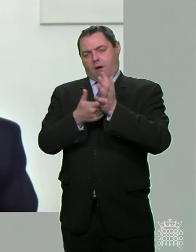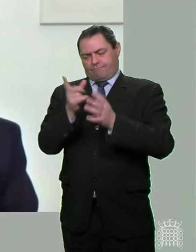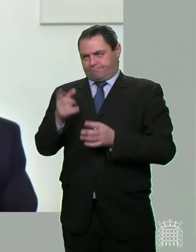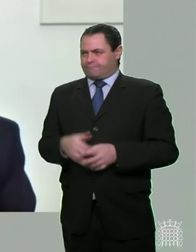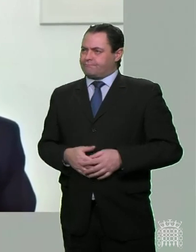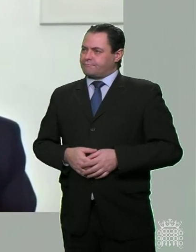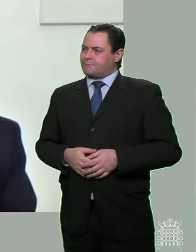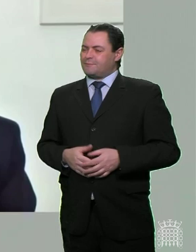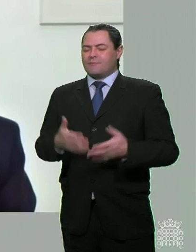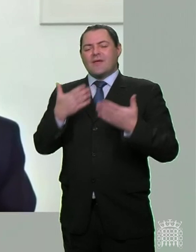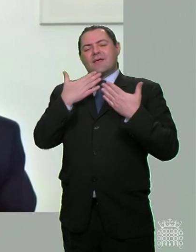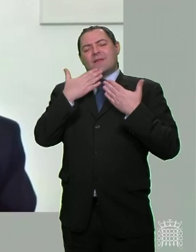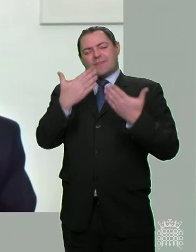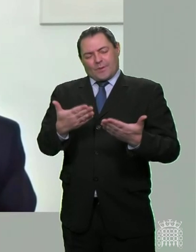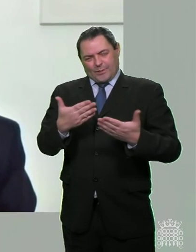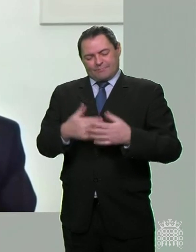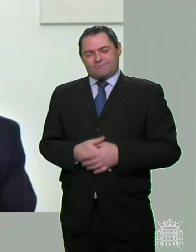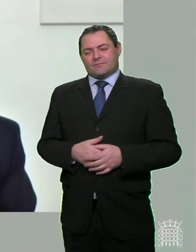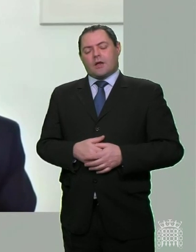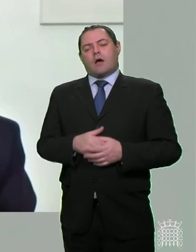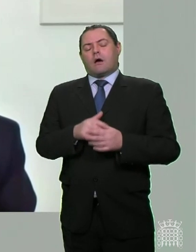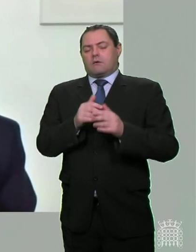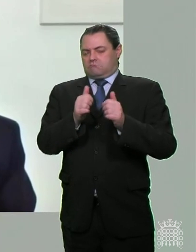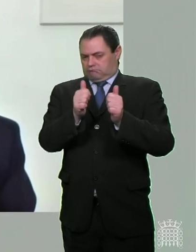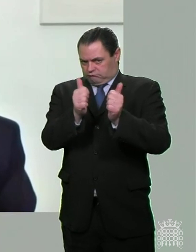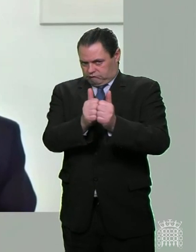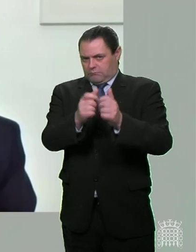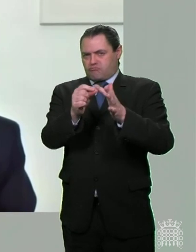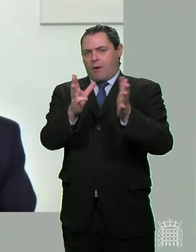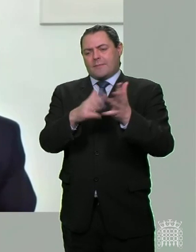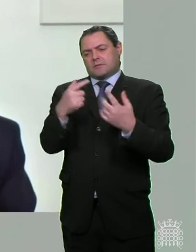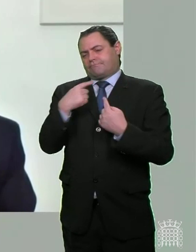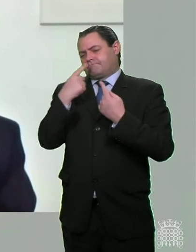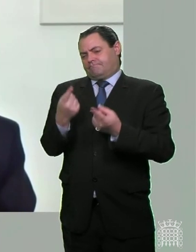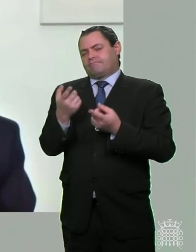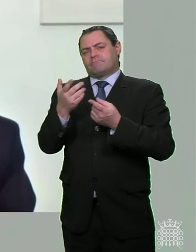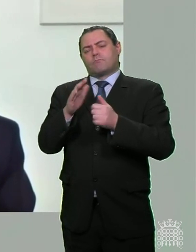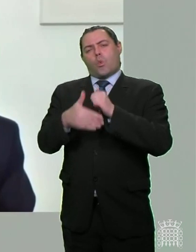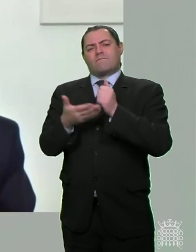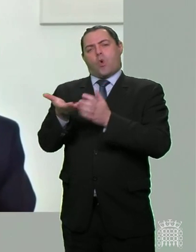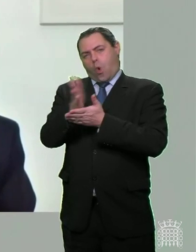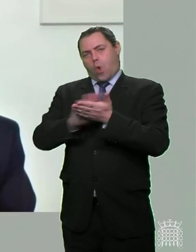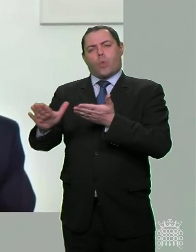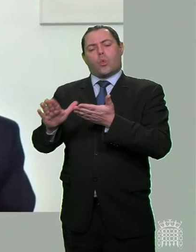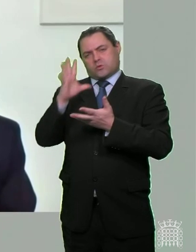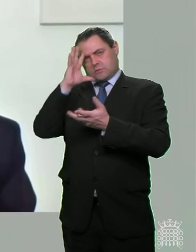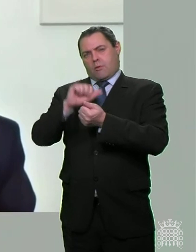May I begin by joining the Prime Minister in his remarks about Holocaust Memorial Day?